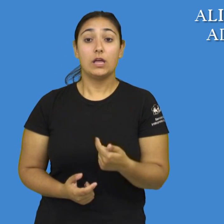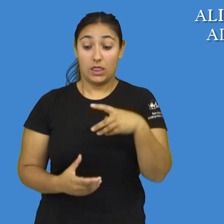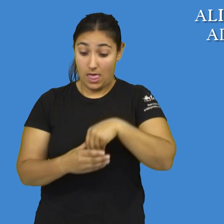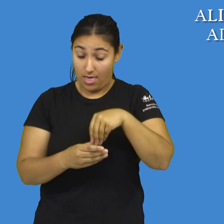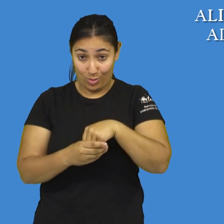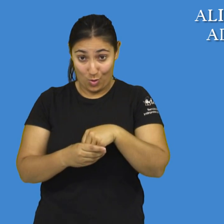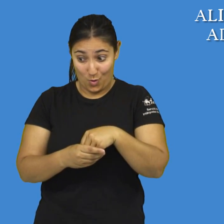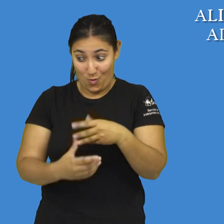dentro